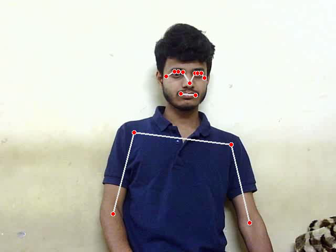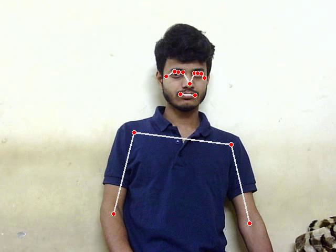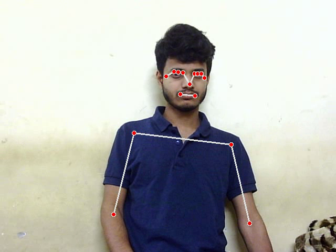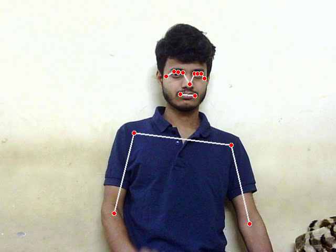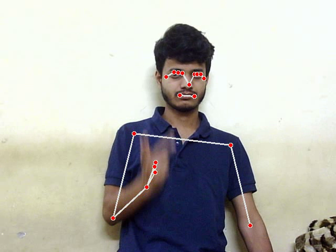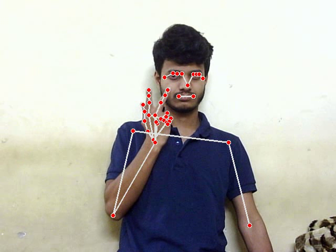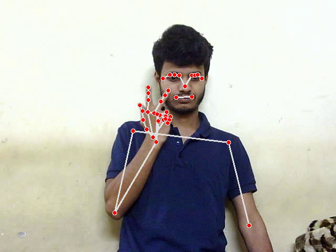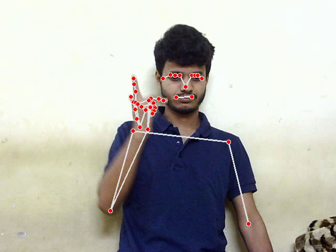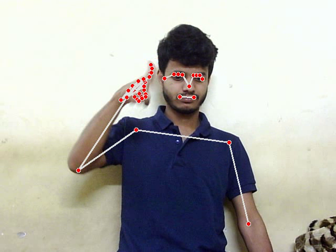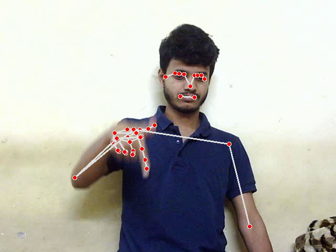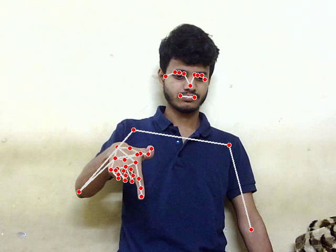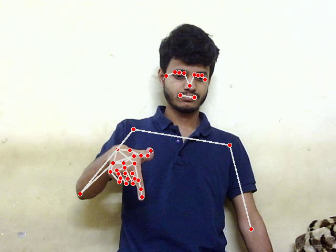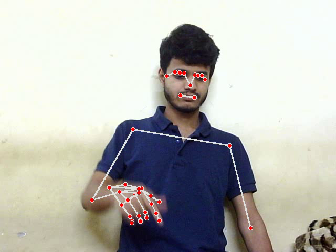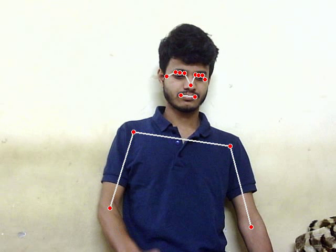see you later